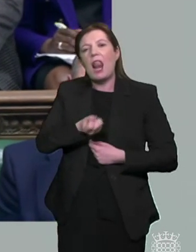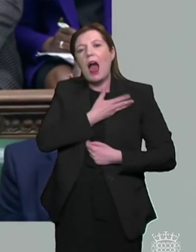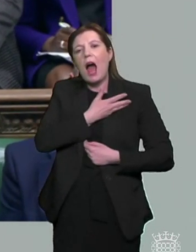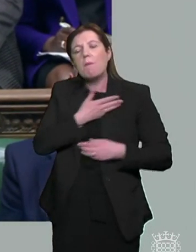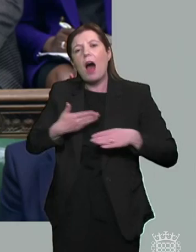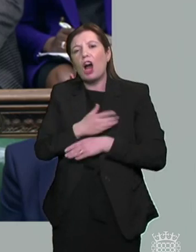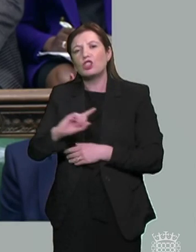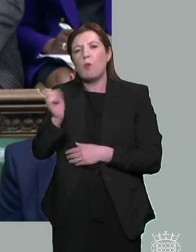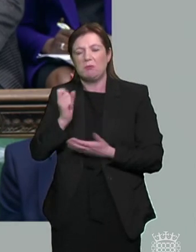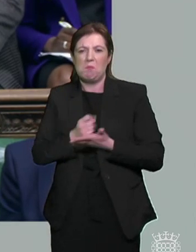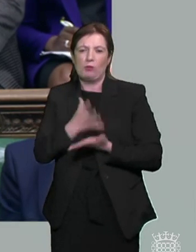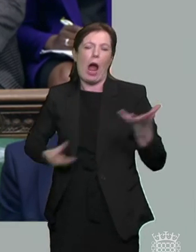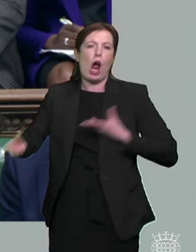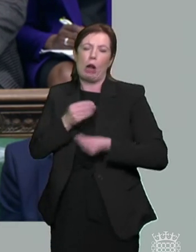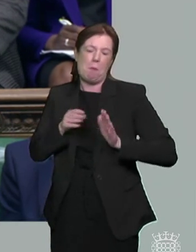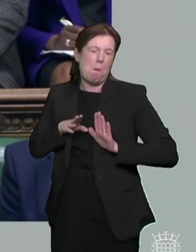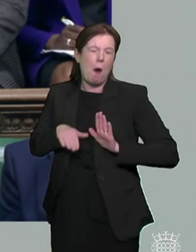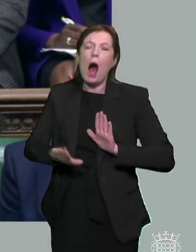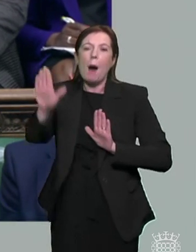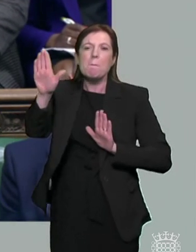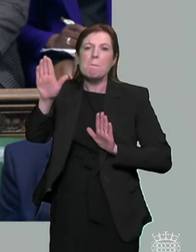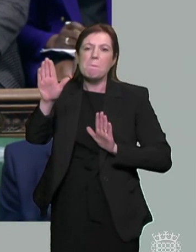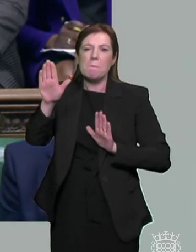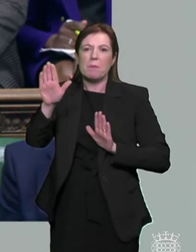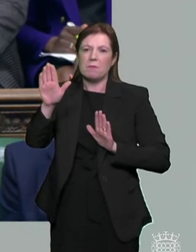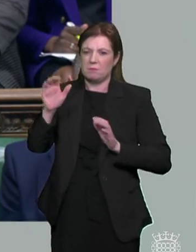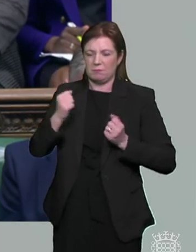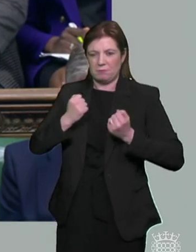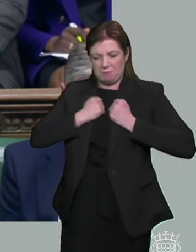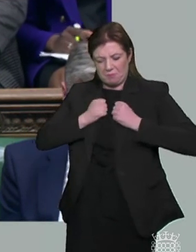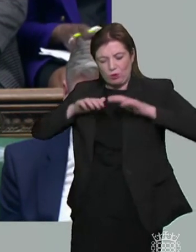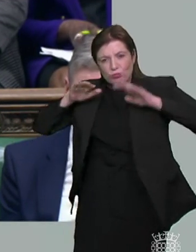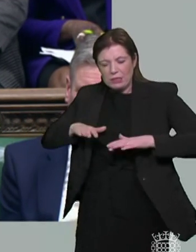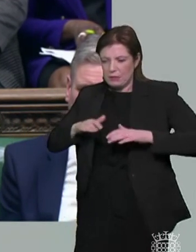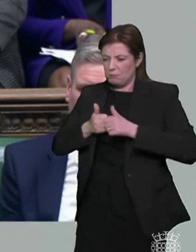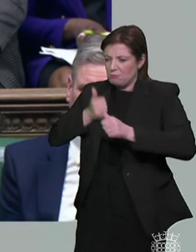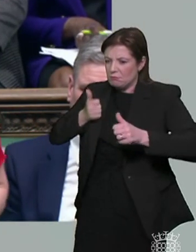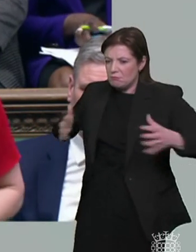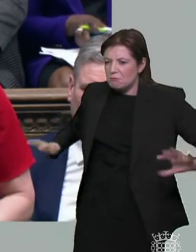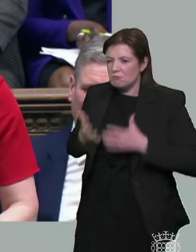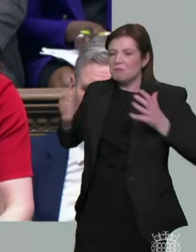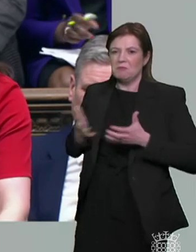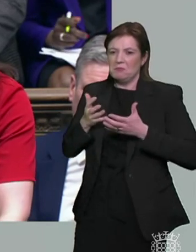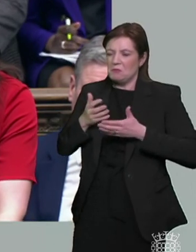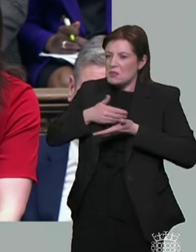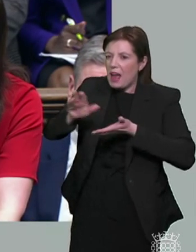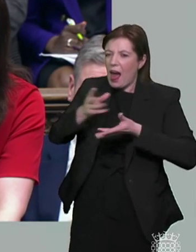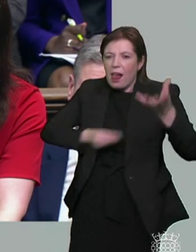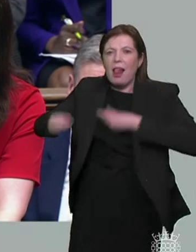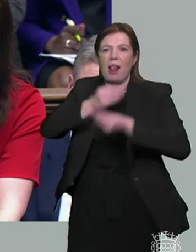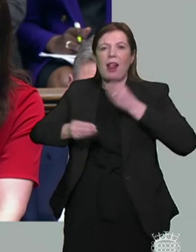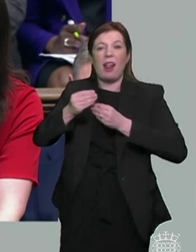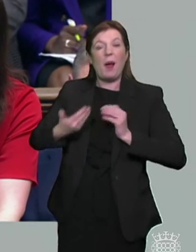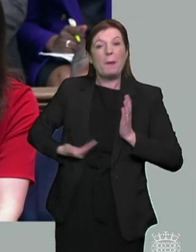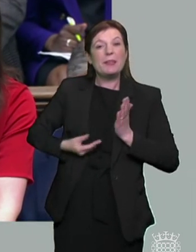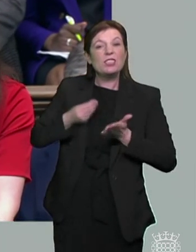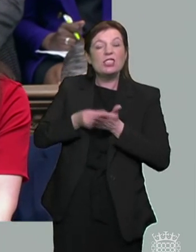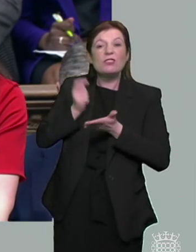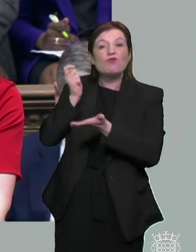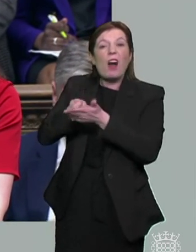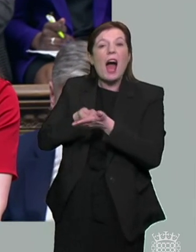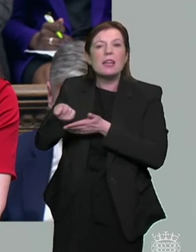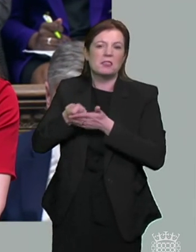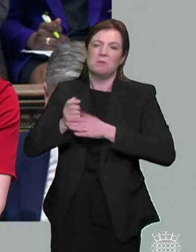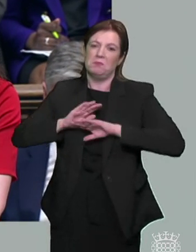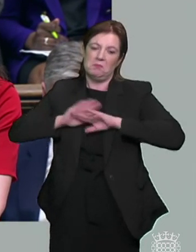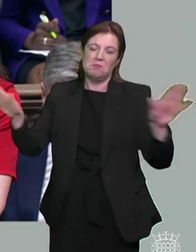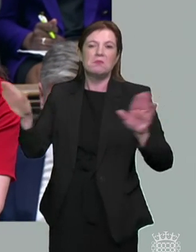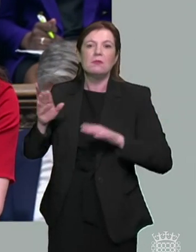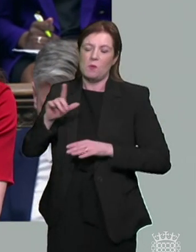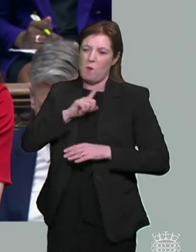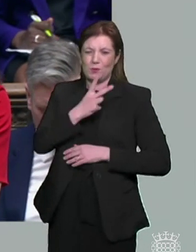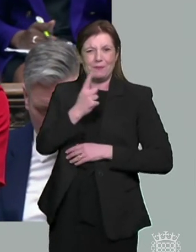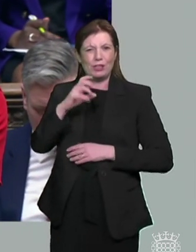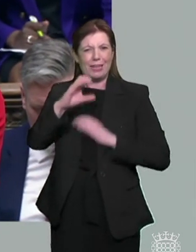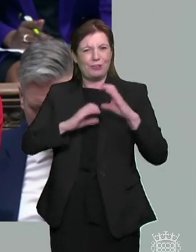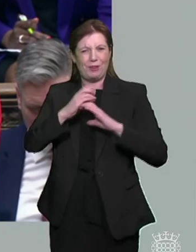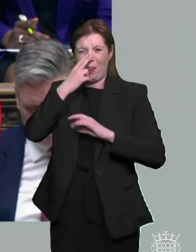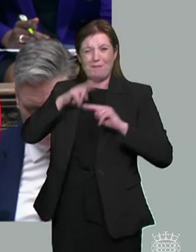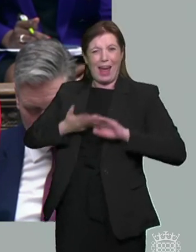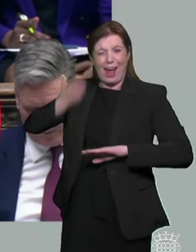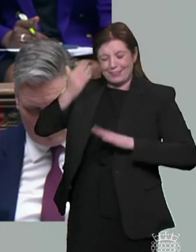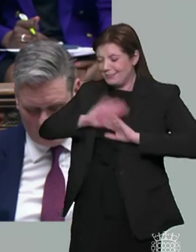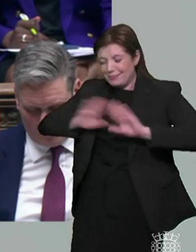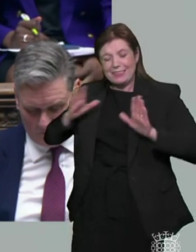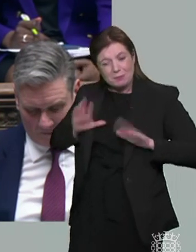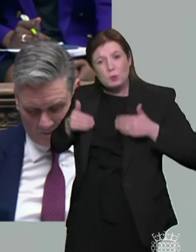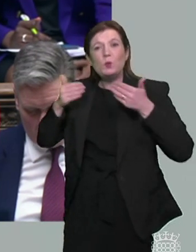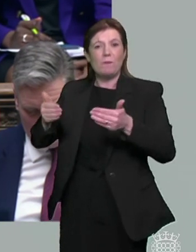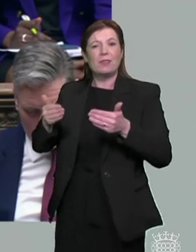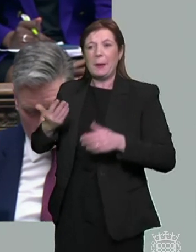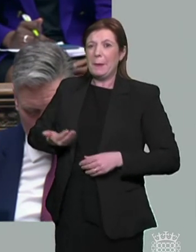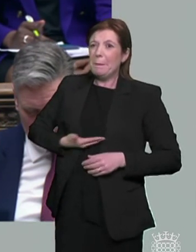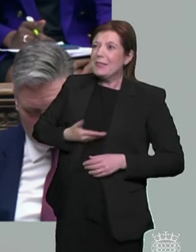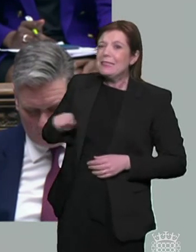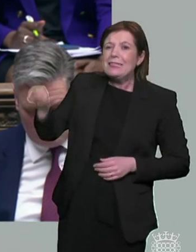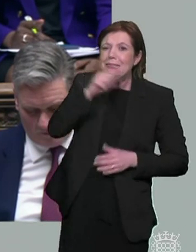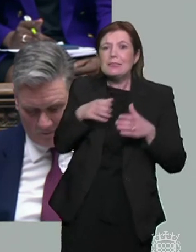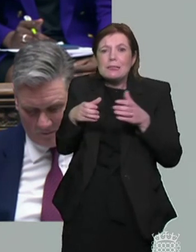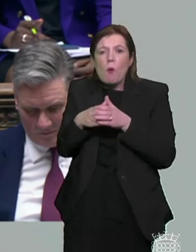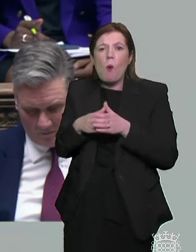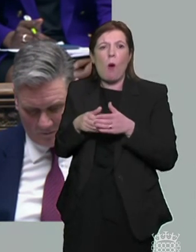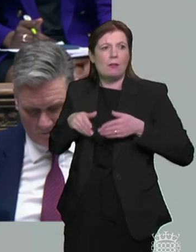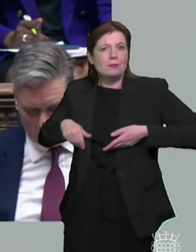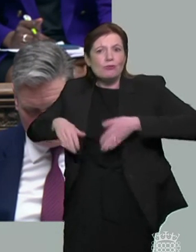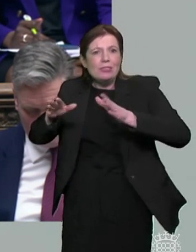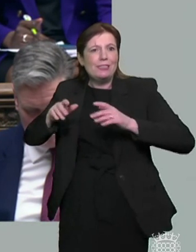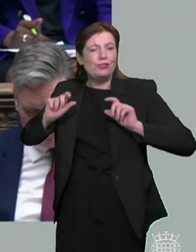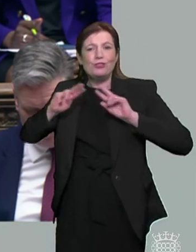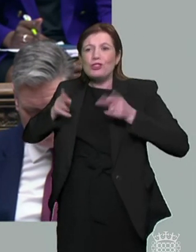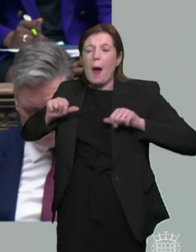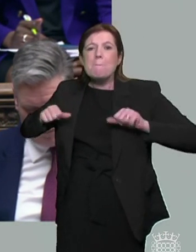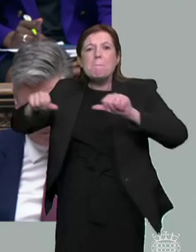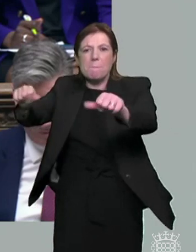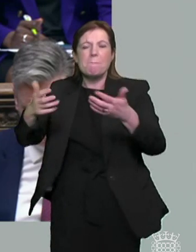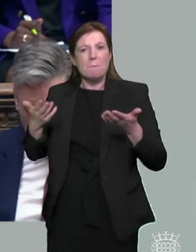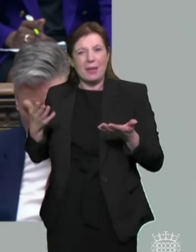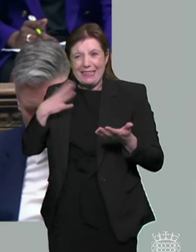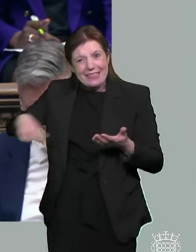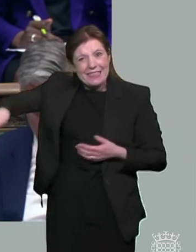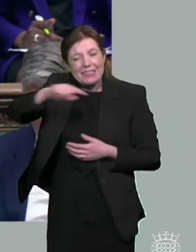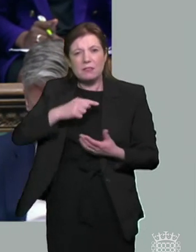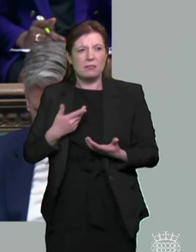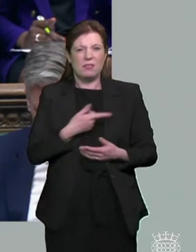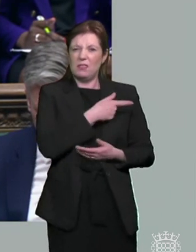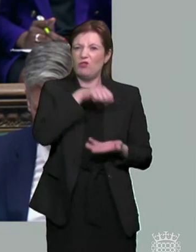Labour would get the economy firing on all cylinders, ensuring that we buy, make and sell more in Britain, scrapping business rates and replacing them with a fairer system fit for the 21st century, something that small and high street businesses are crying out for, and the Chancellor mentioned not at all in his statement today.